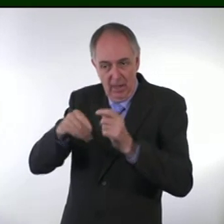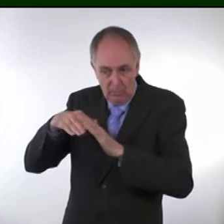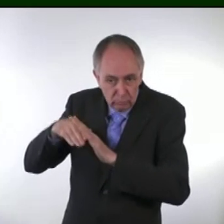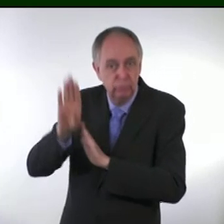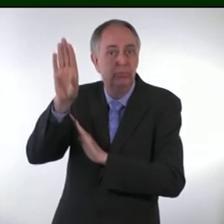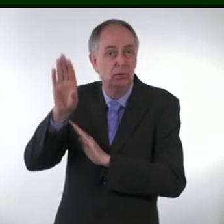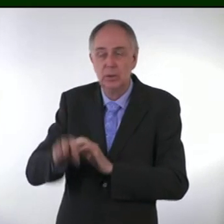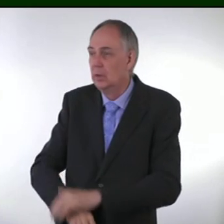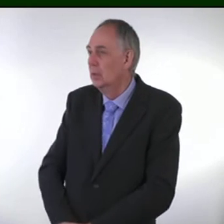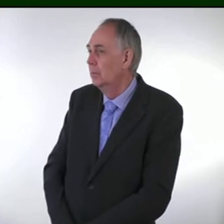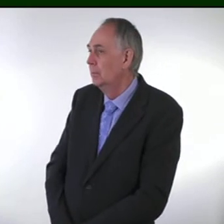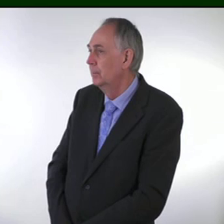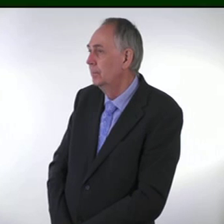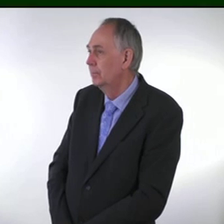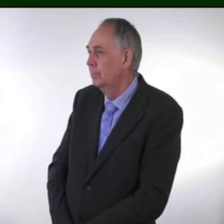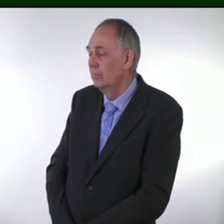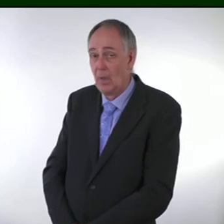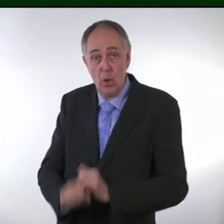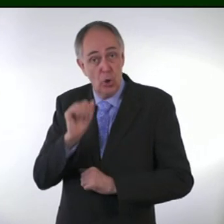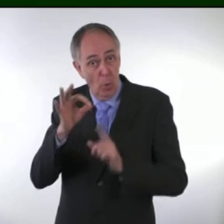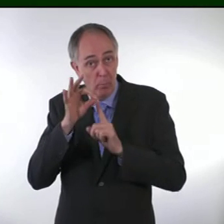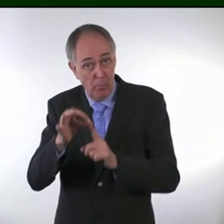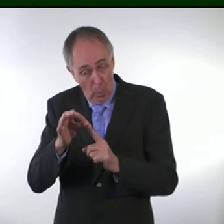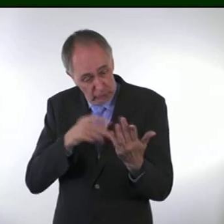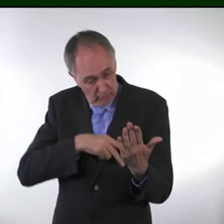I have studied my honourable Friend’s proposals with interest.